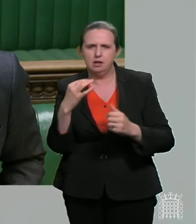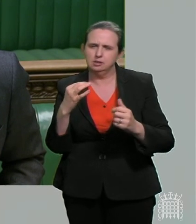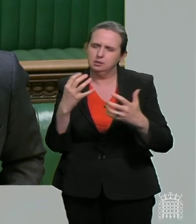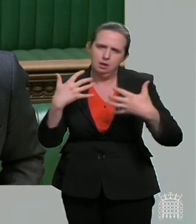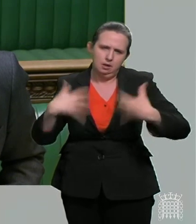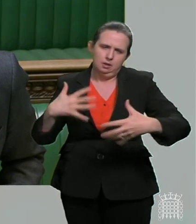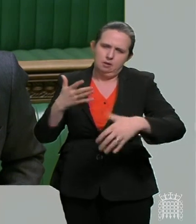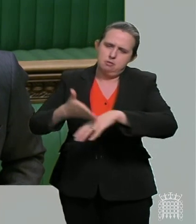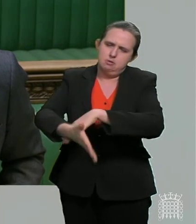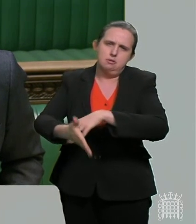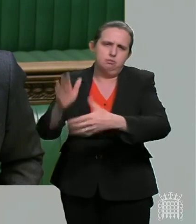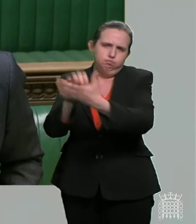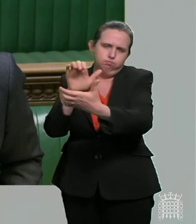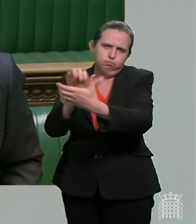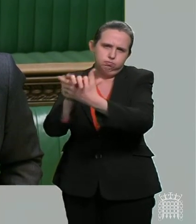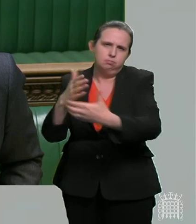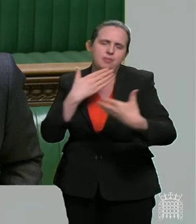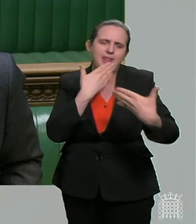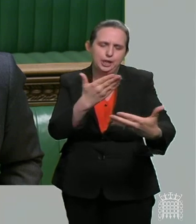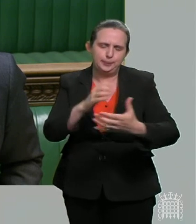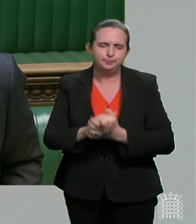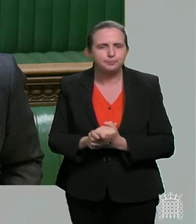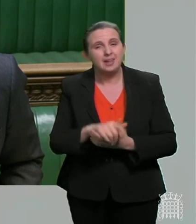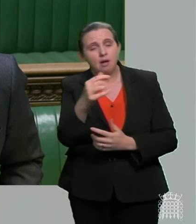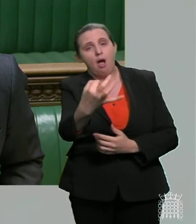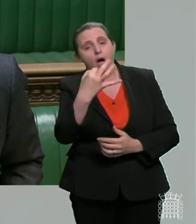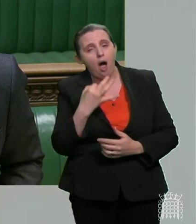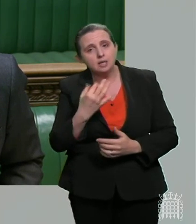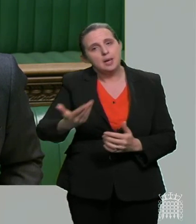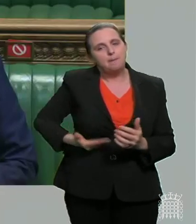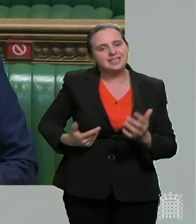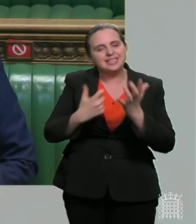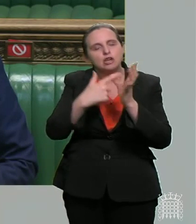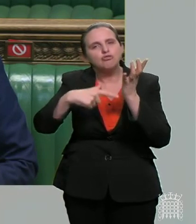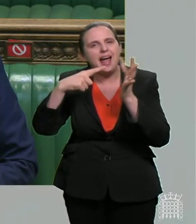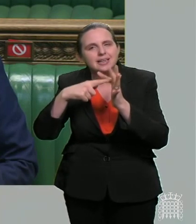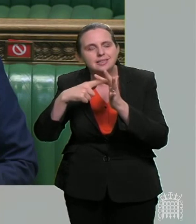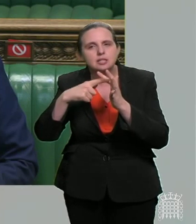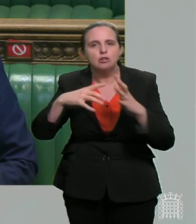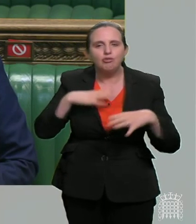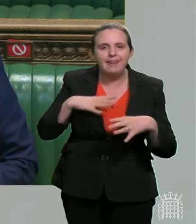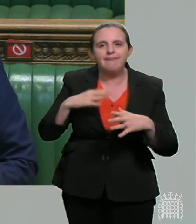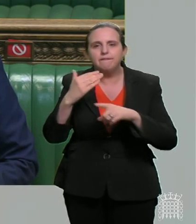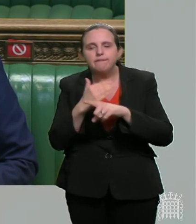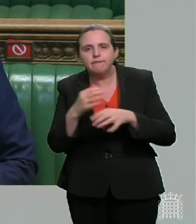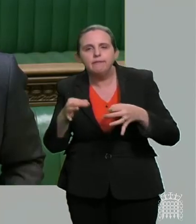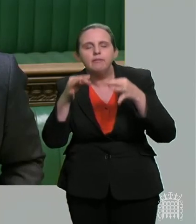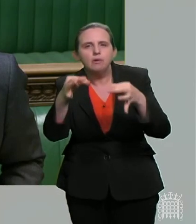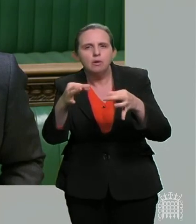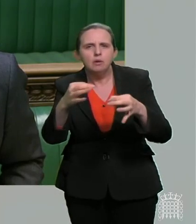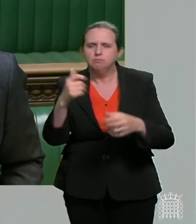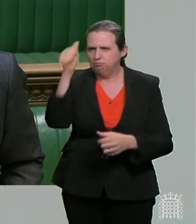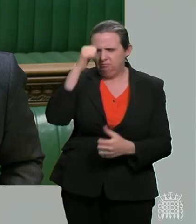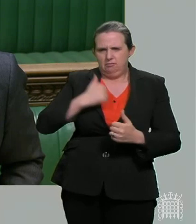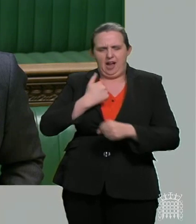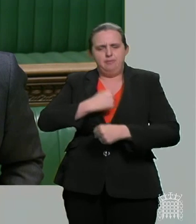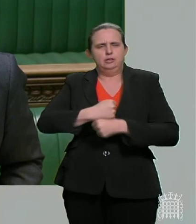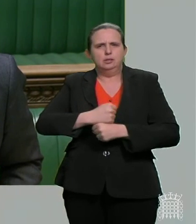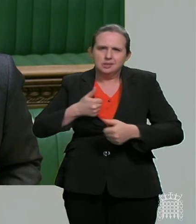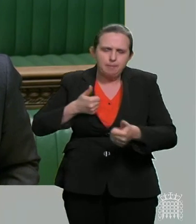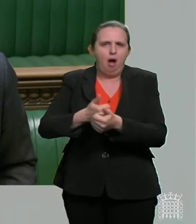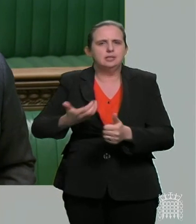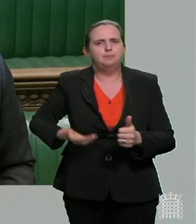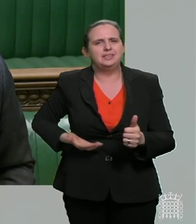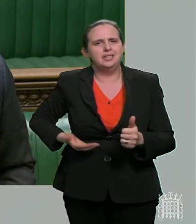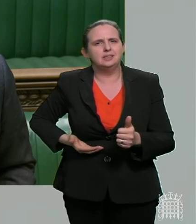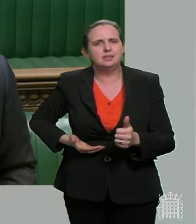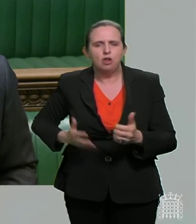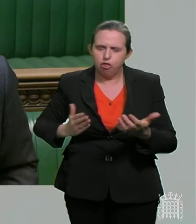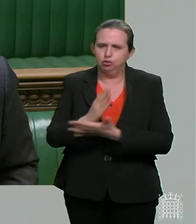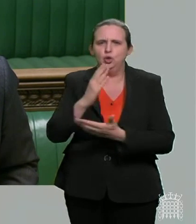On the right honourable and learned Gentleman’s point about the extension of business rates relief, he knows that this Government are committed to supporting businesses, people and livelihoods throughout the pandemic.